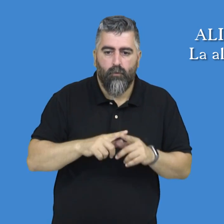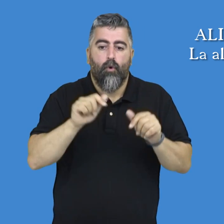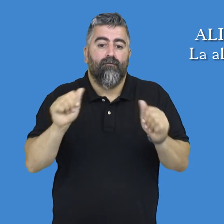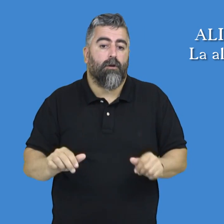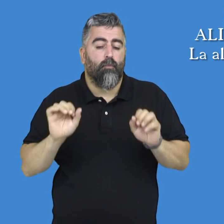forma